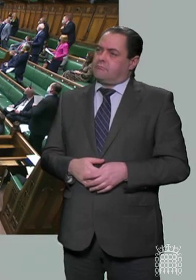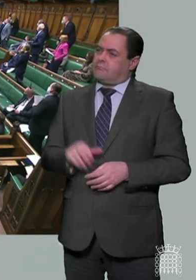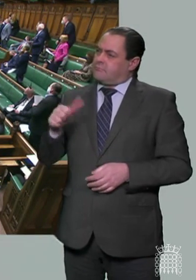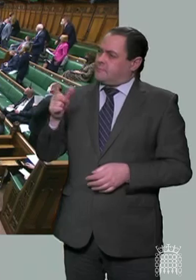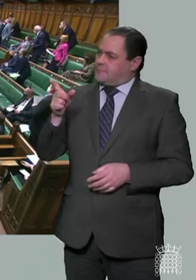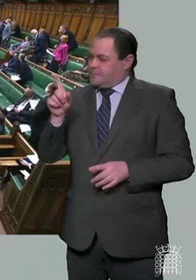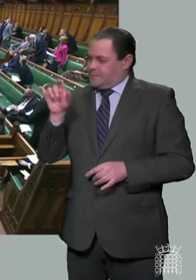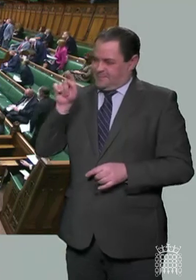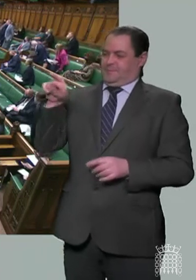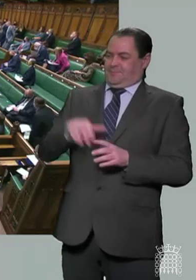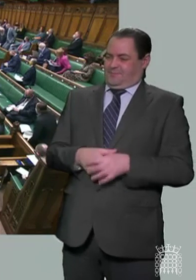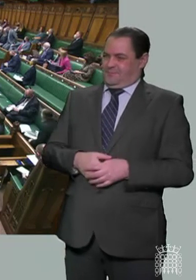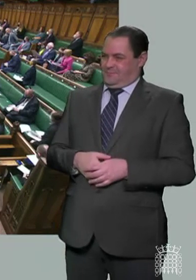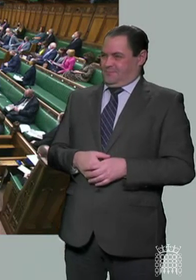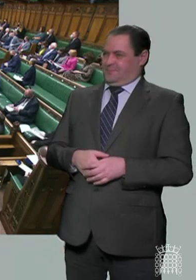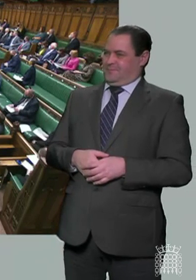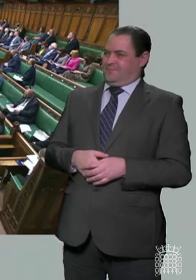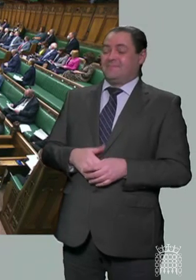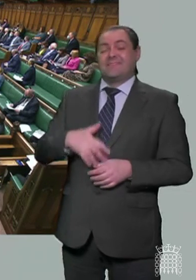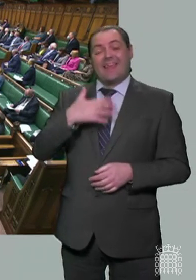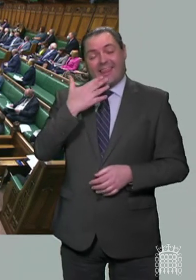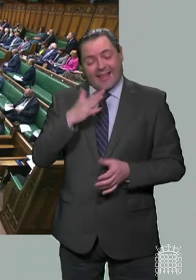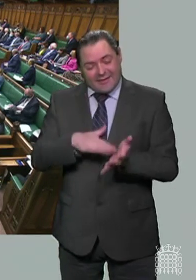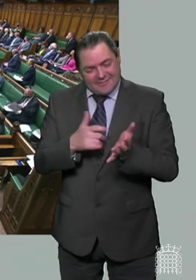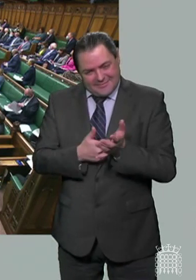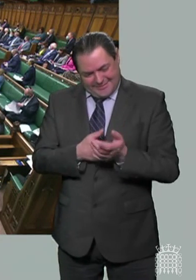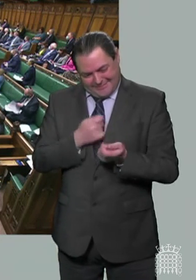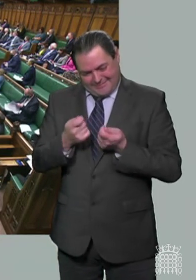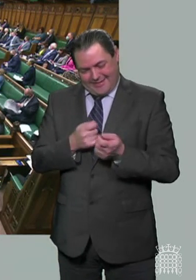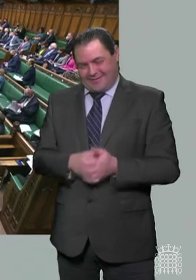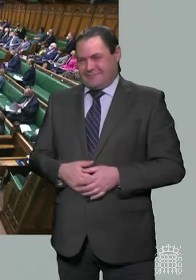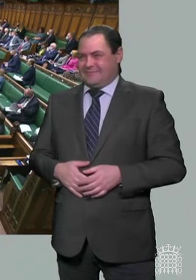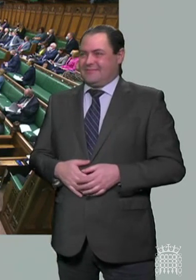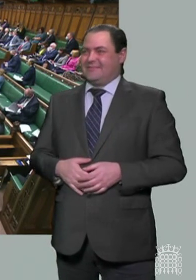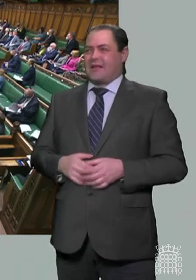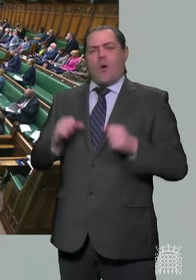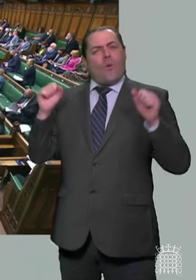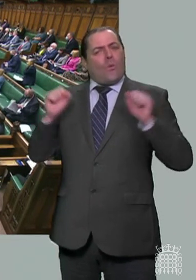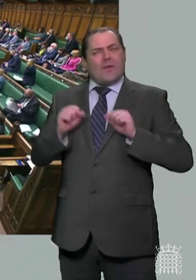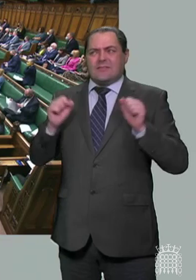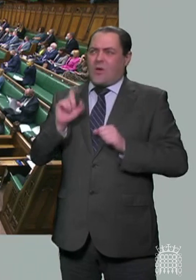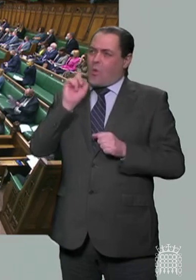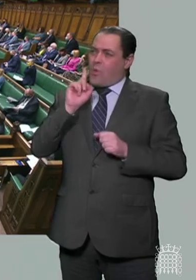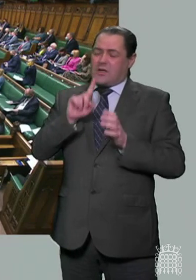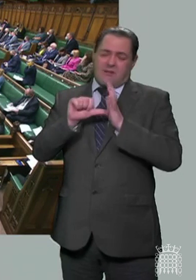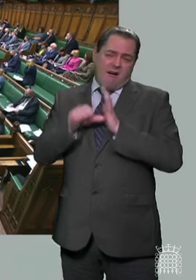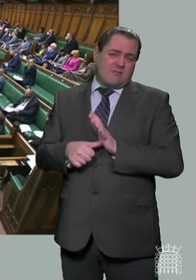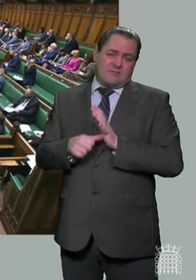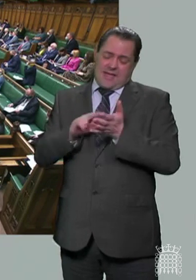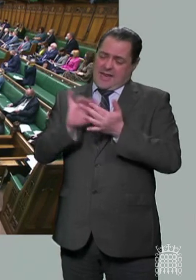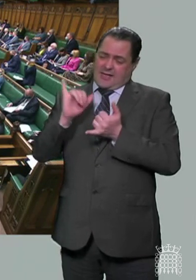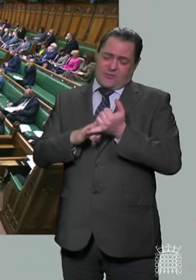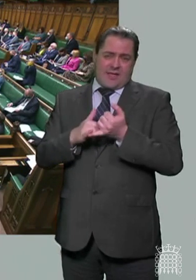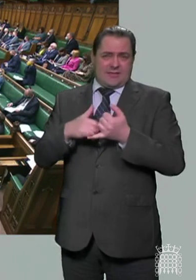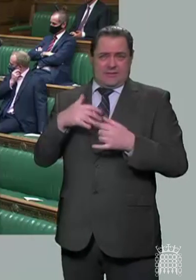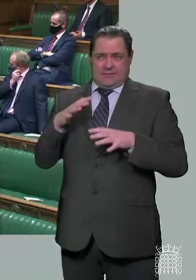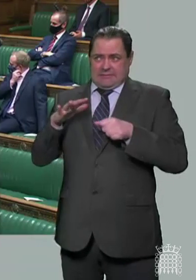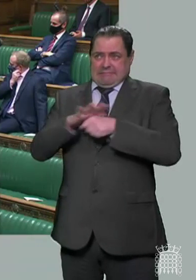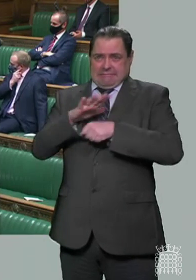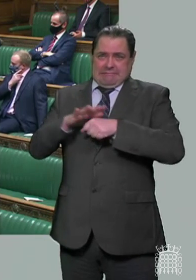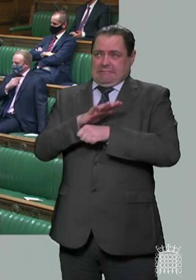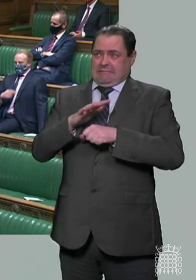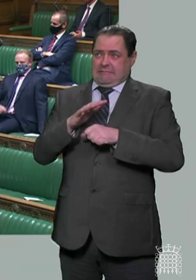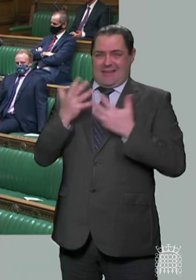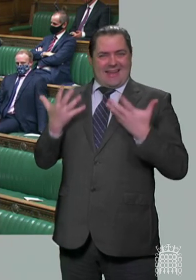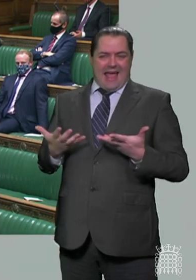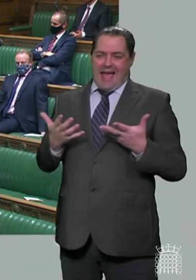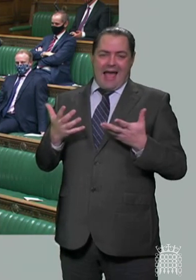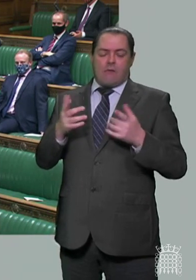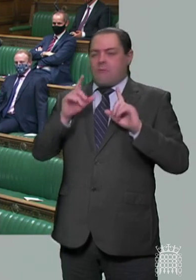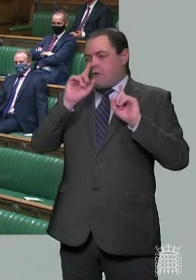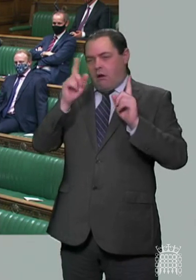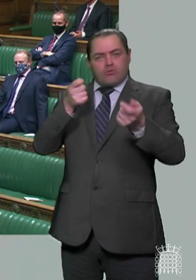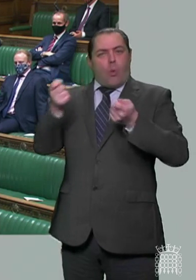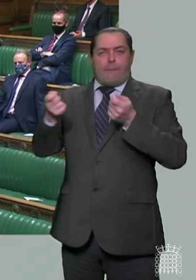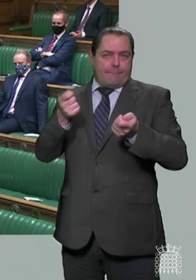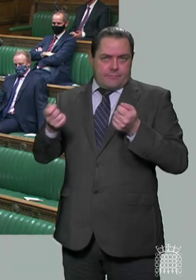Winter is always a difficult time for the NHS, but we are now in an unsustainable situation.